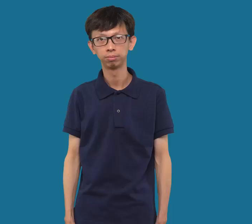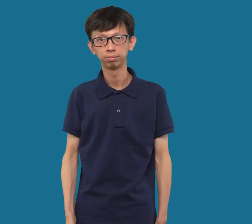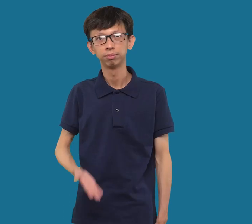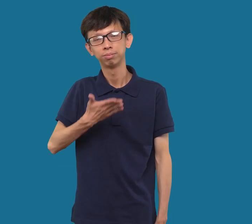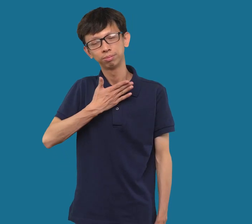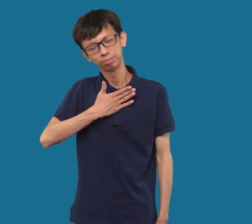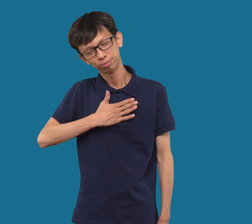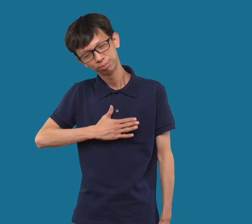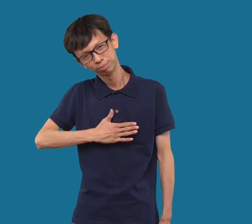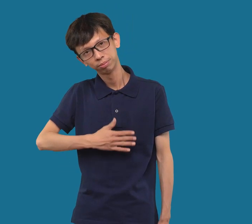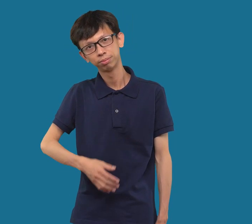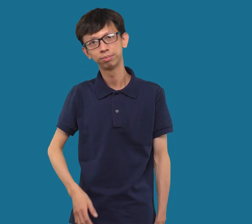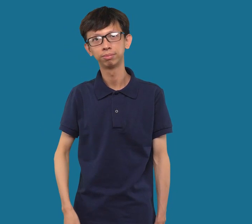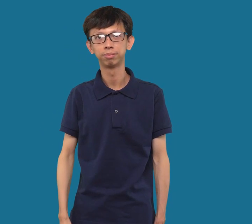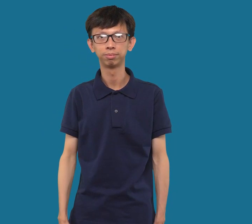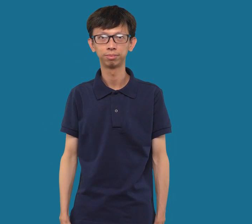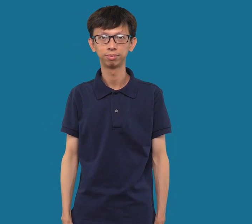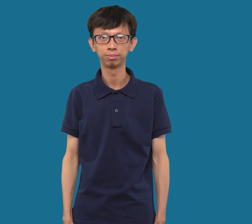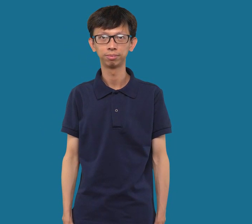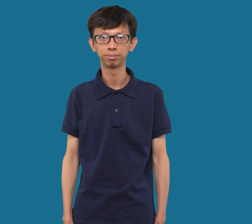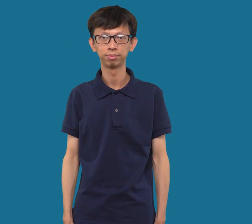nhân hậu